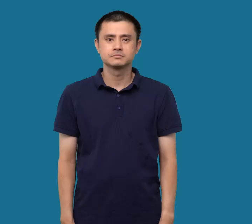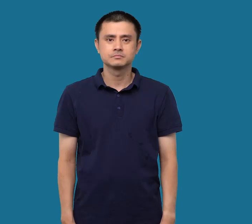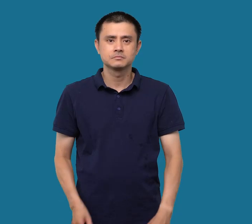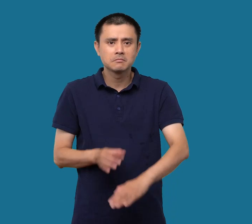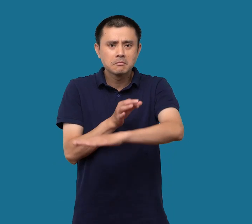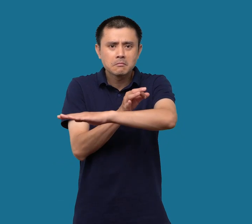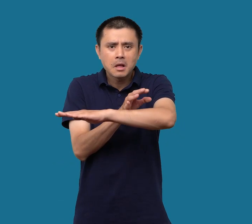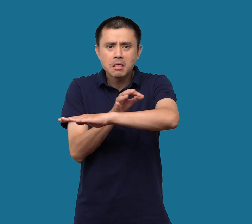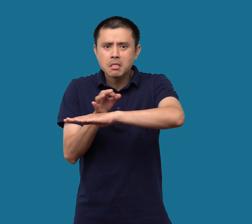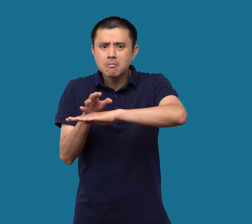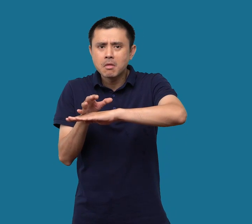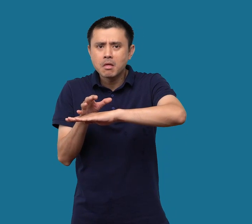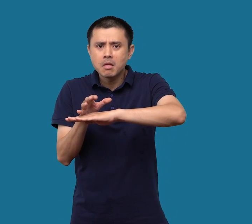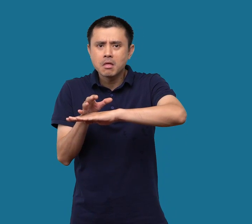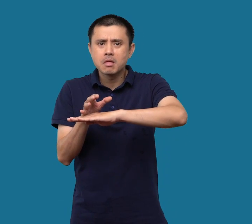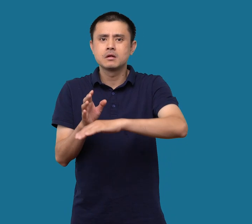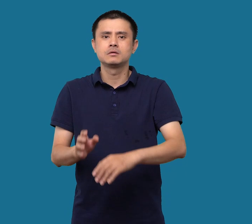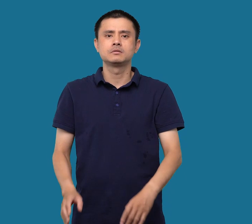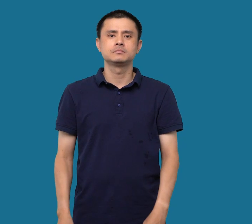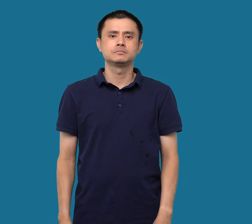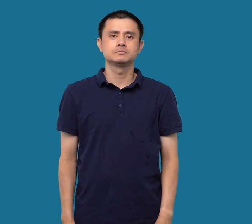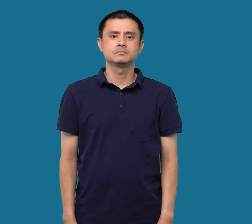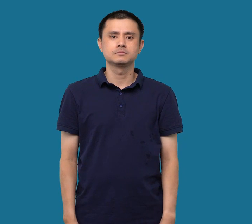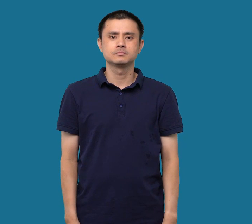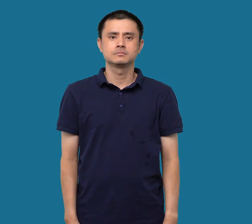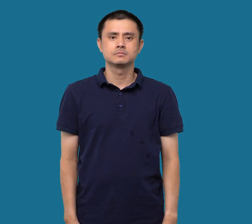hạn hán